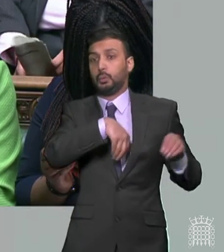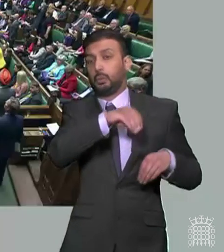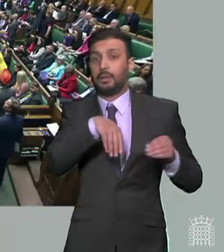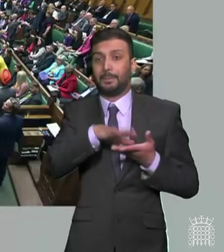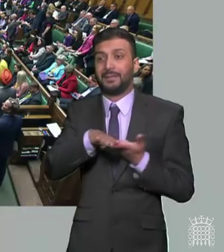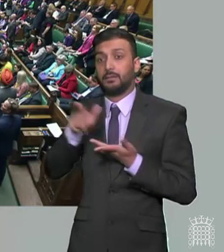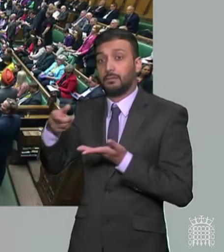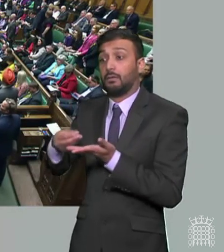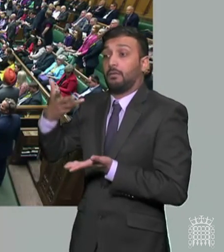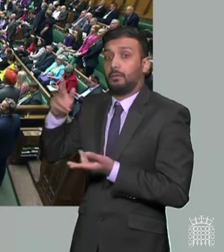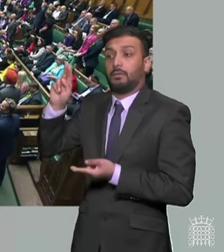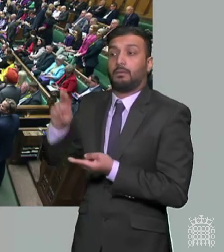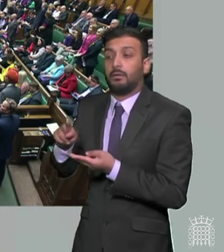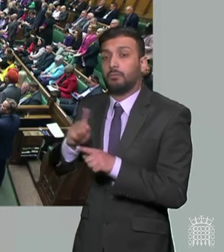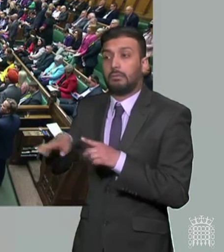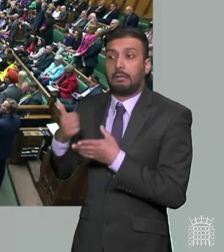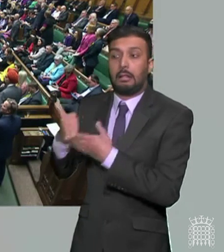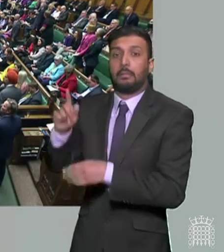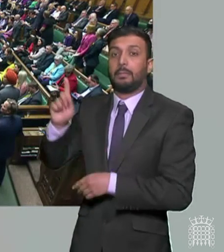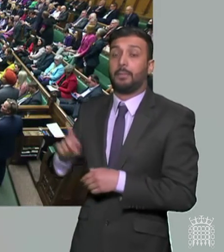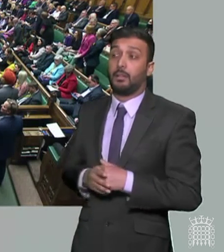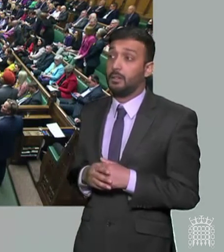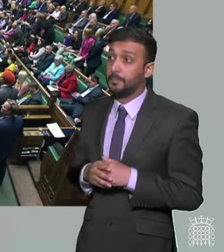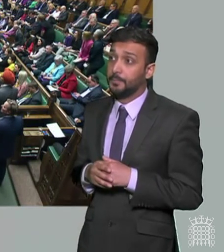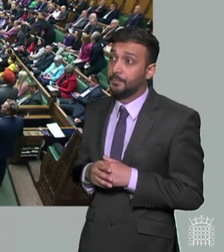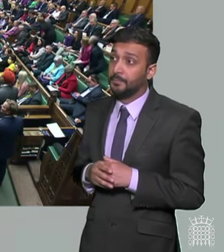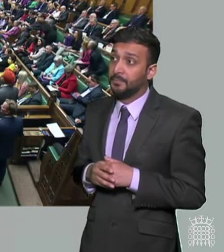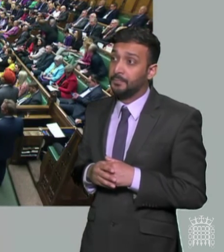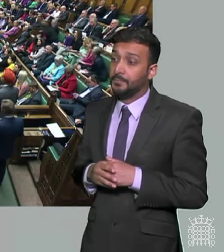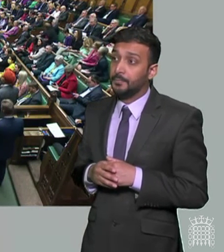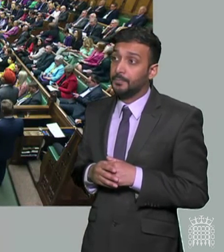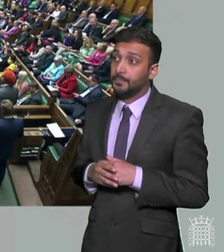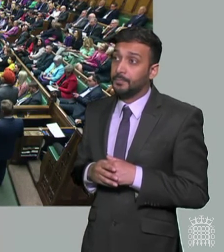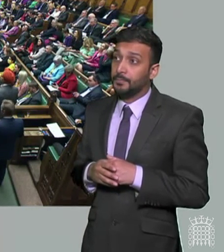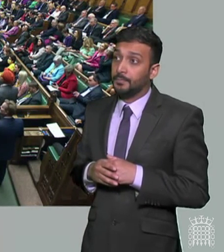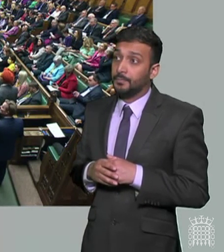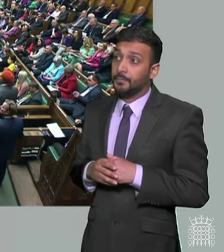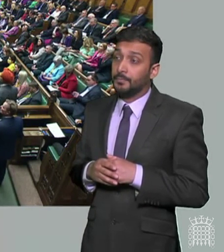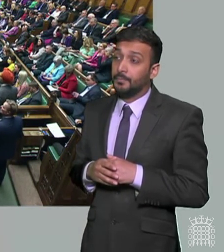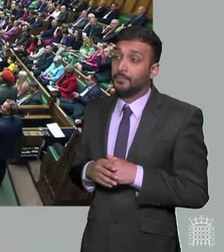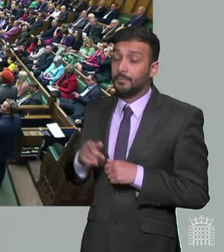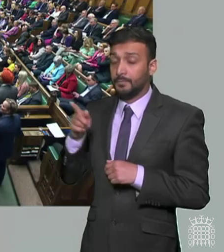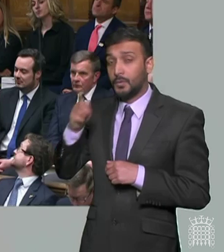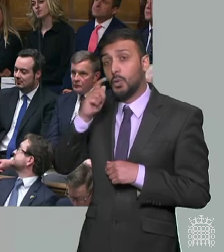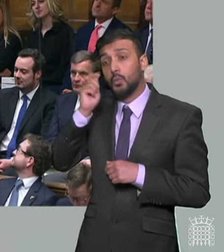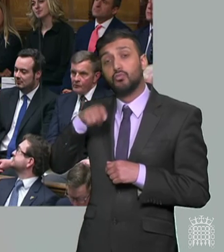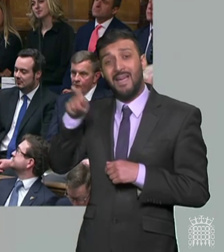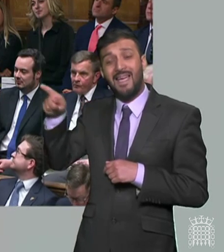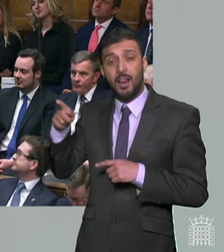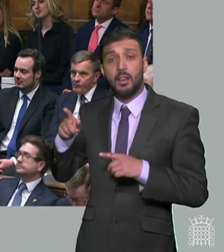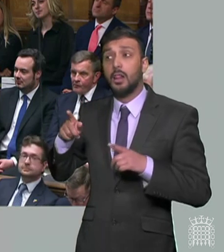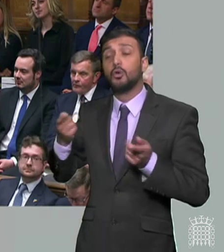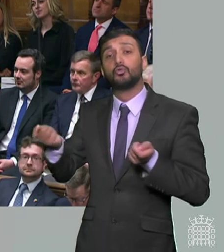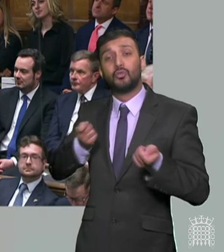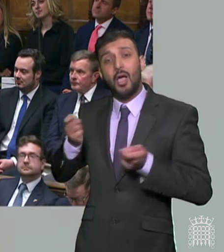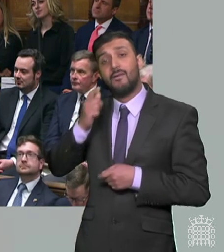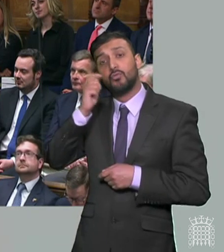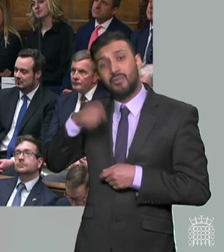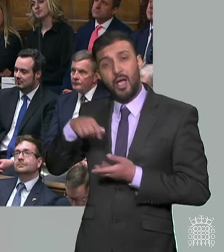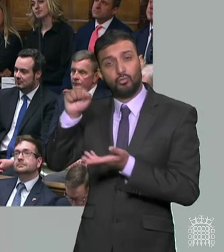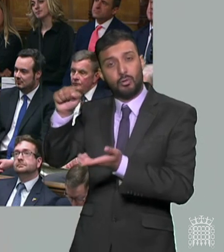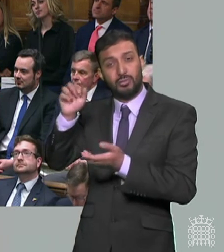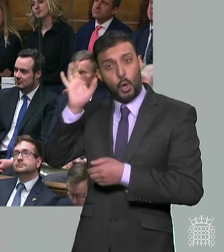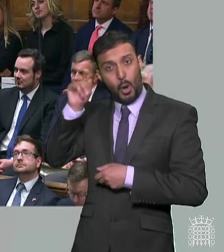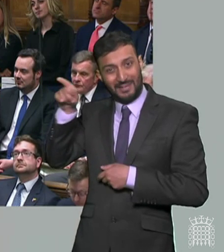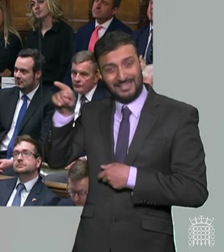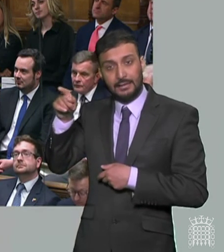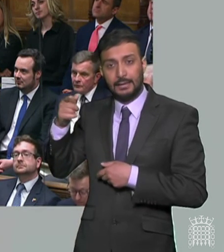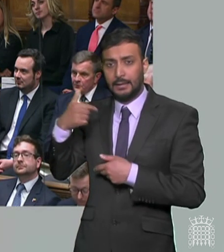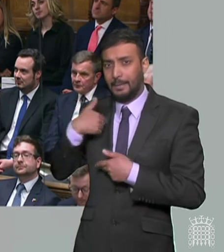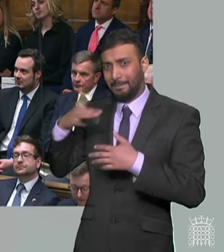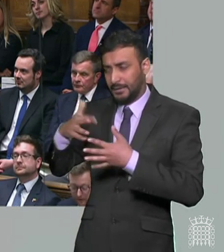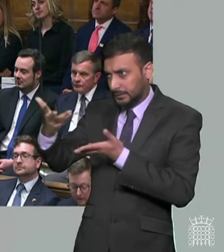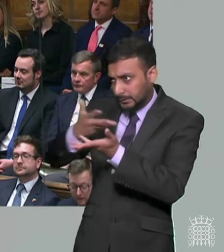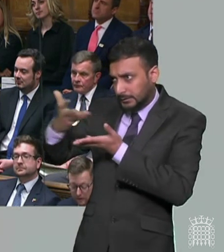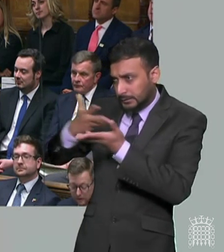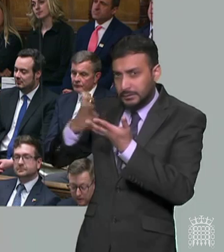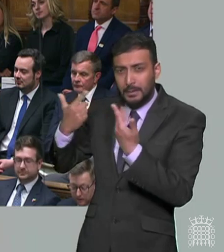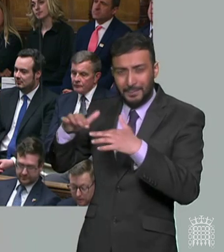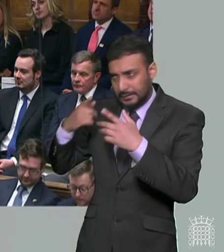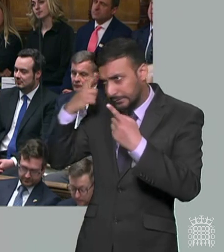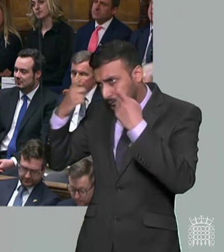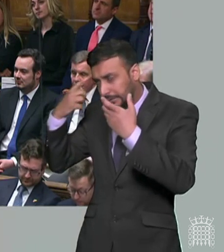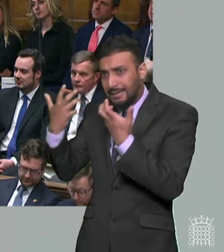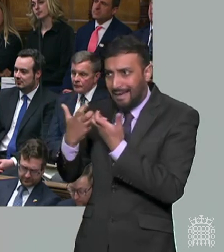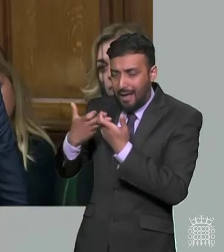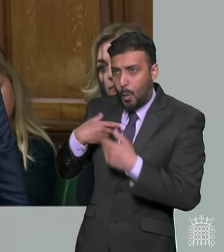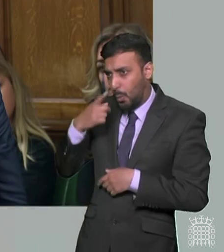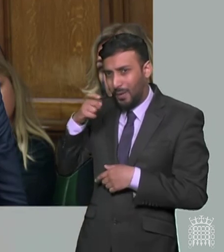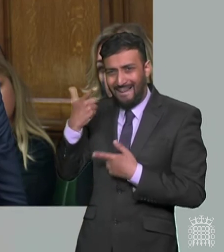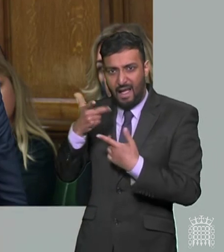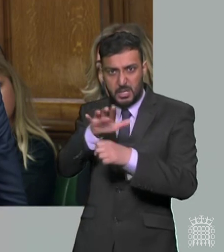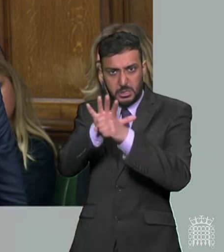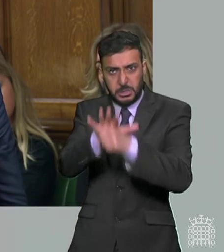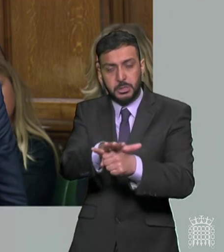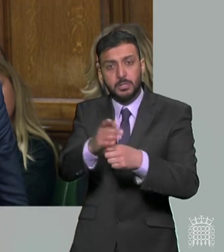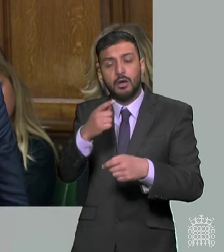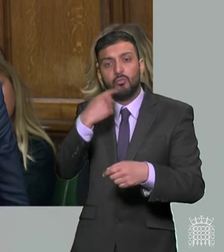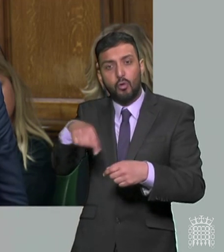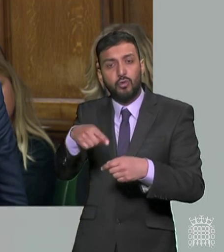13. I was recently contacted by my counterpart, the Chair of the Ukrainian Treasury Committee, with some ideas on how we can further tighten the screw on the Russian economy, particularly through the international tax regime.